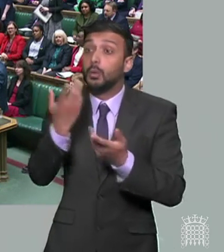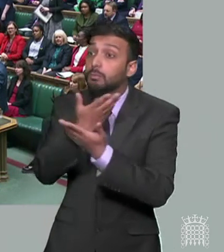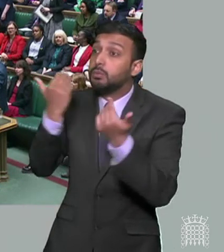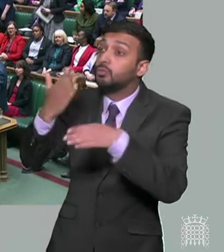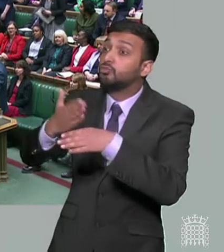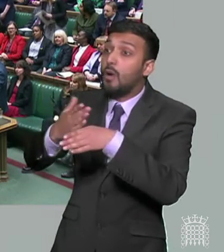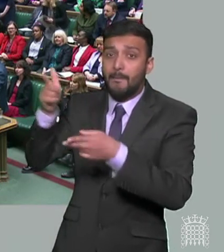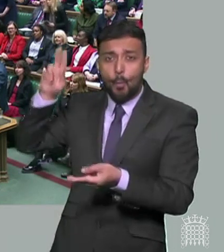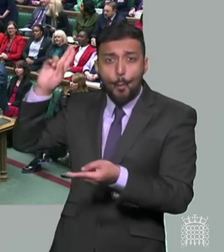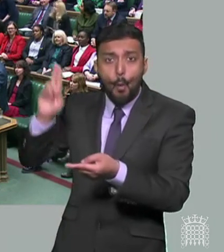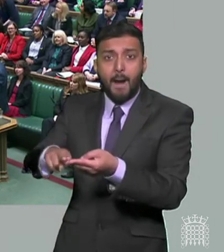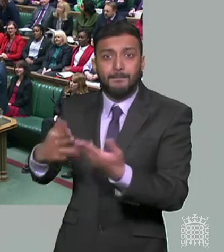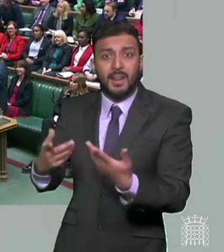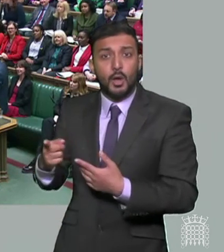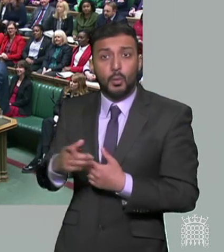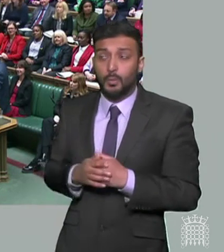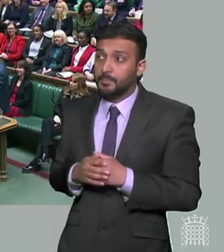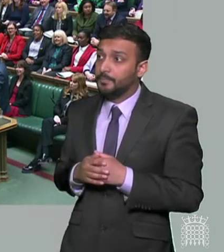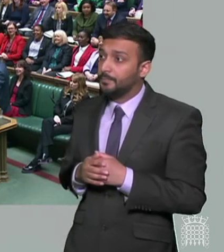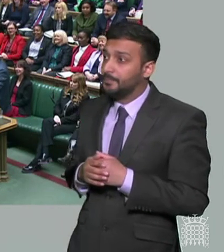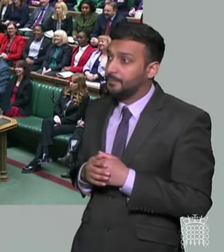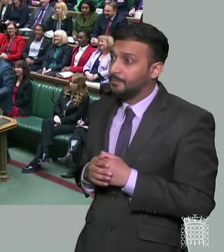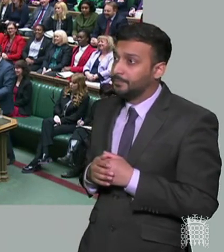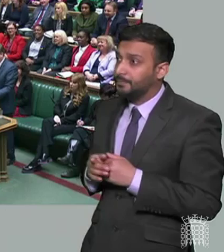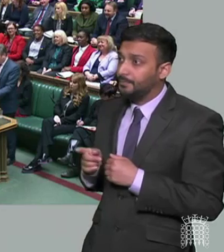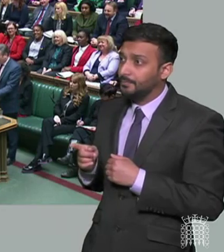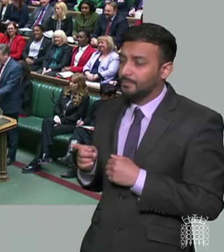The Prime Minister sounds like the Comical Ali of the cost of living crisis.